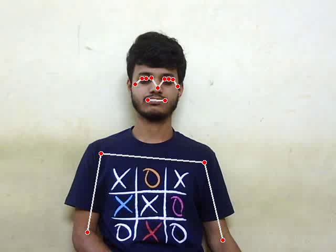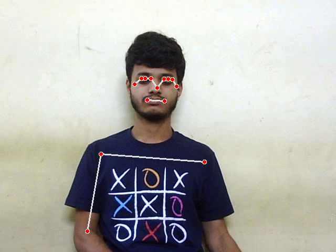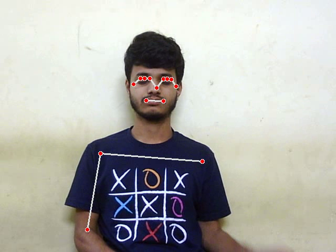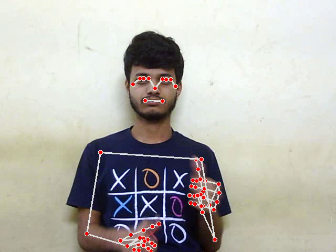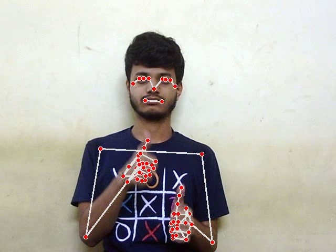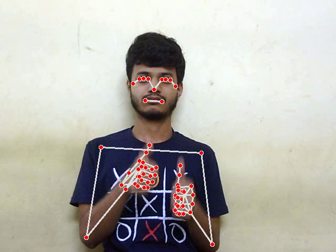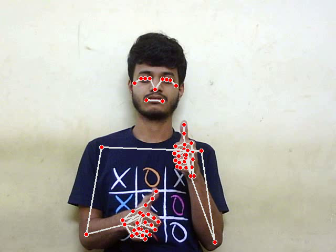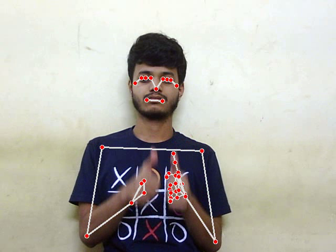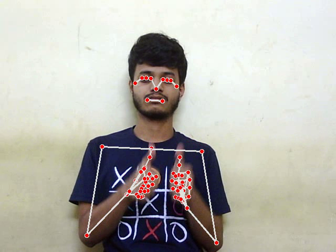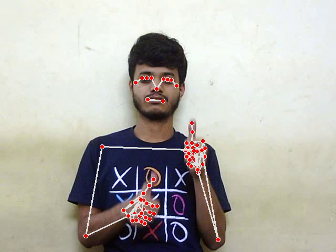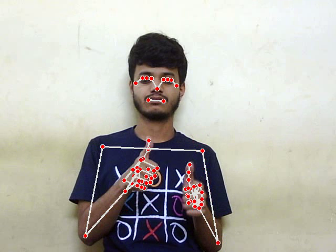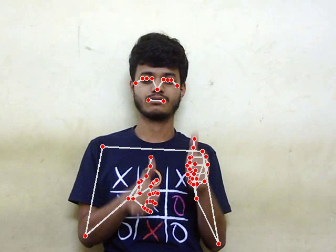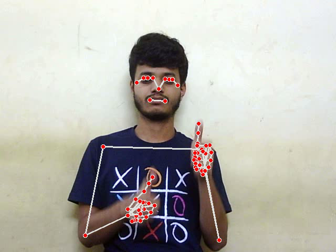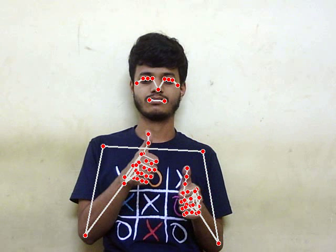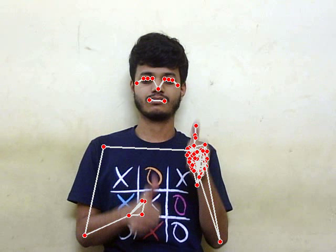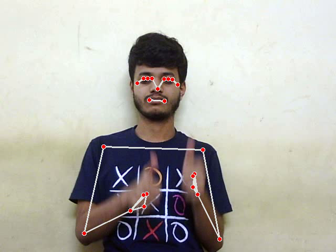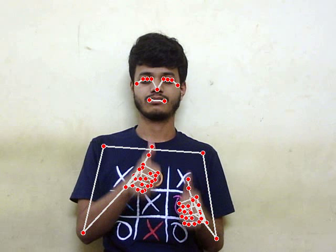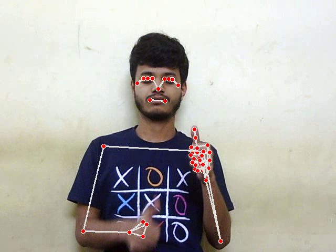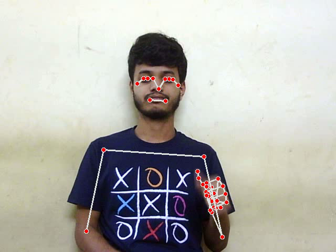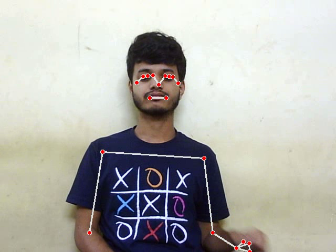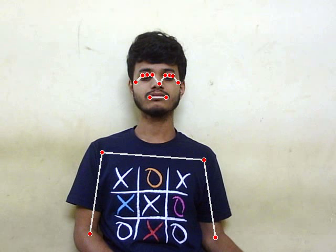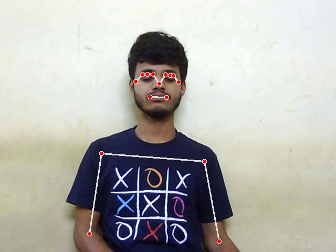which